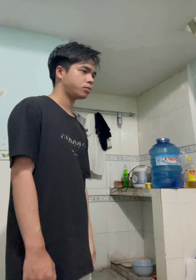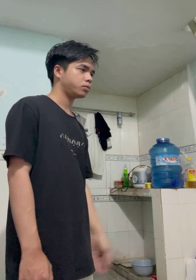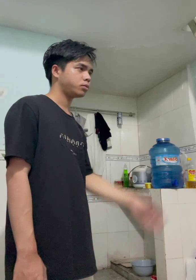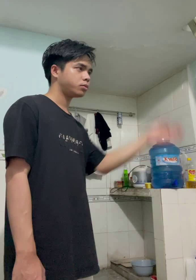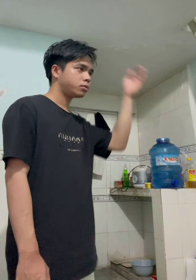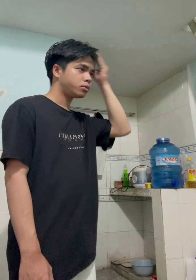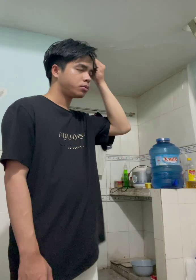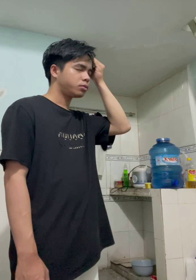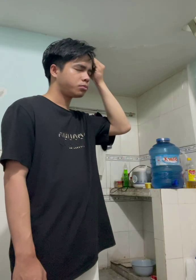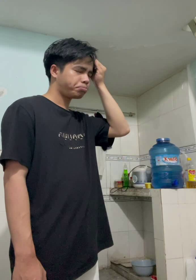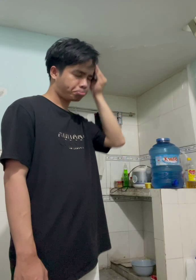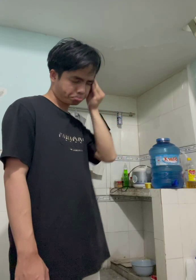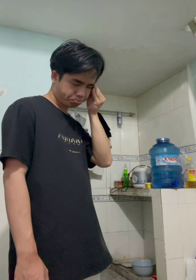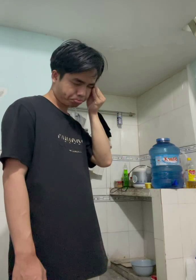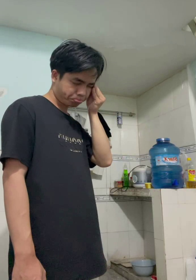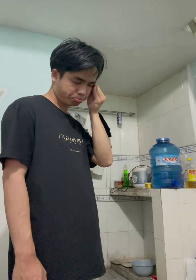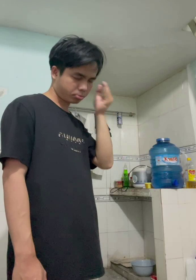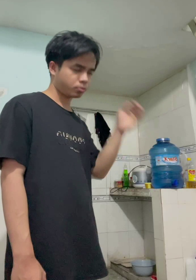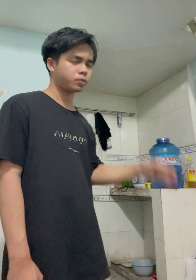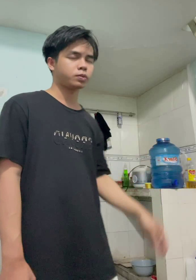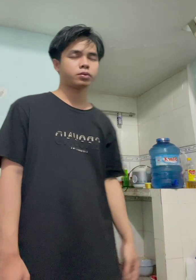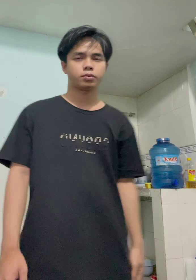benh